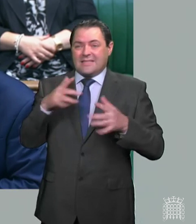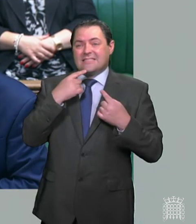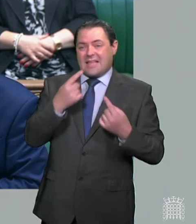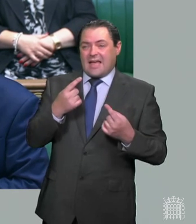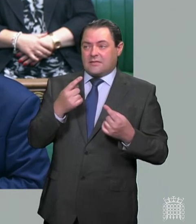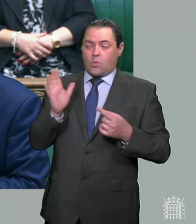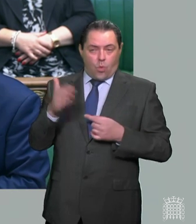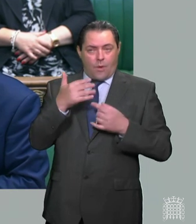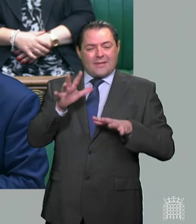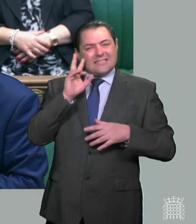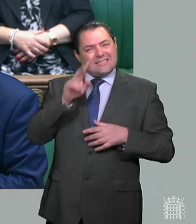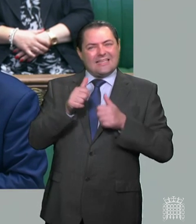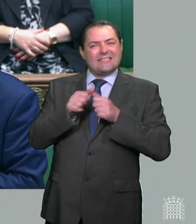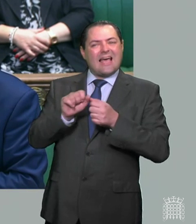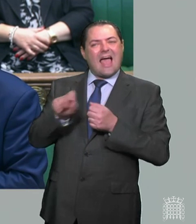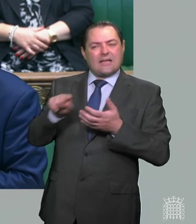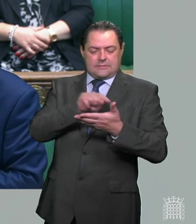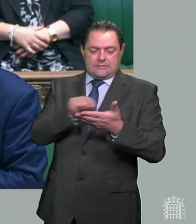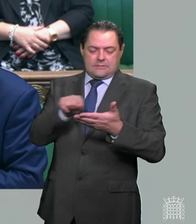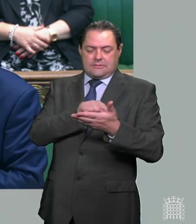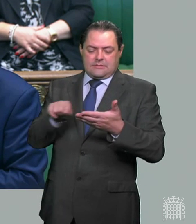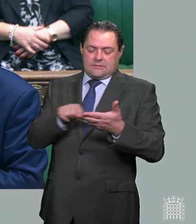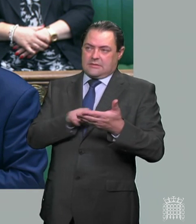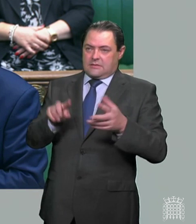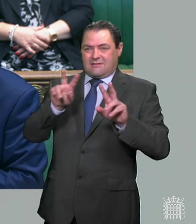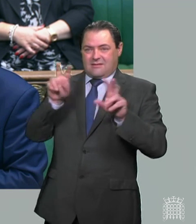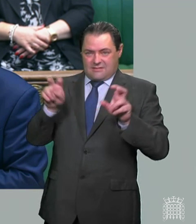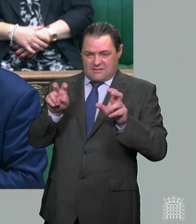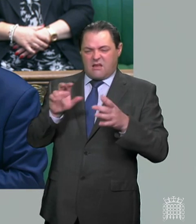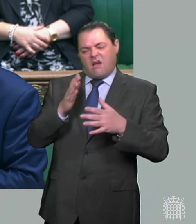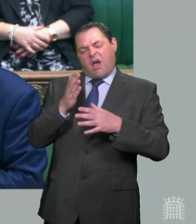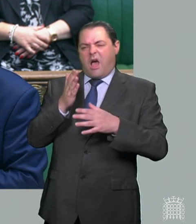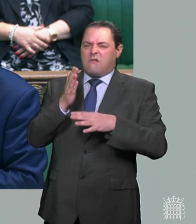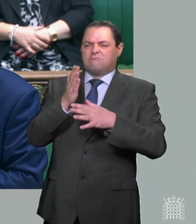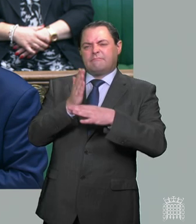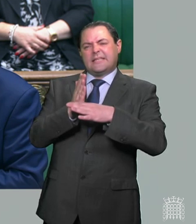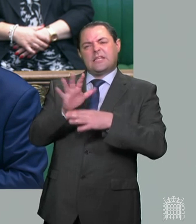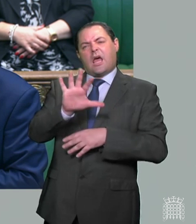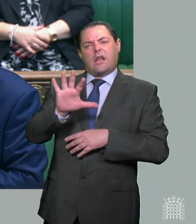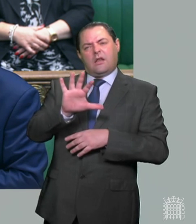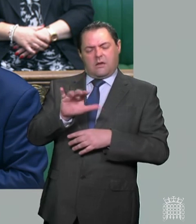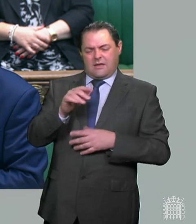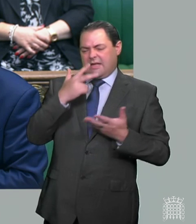We have all now seen the Prime Minister’s text message: “The median age” of covid fatalities